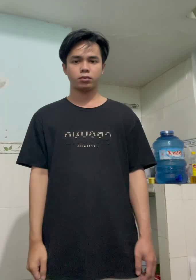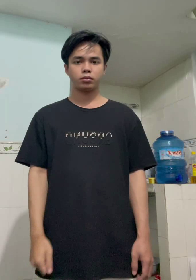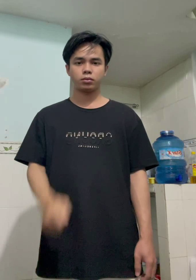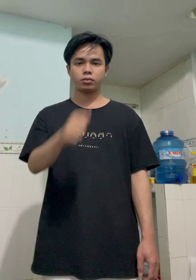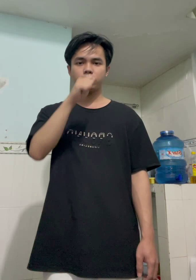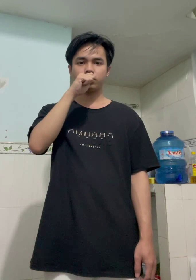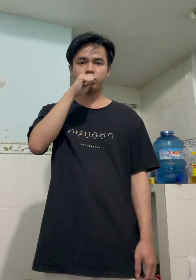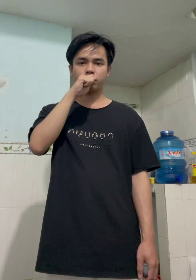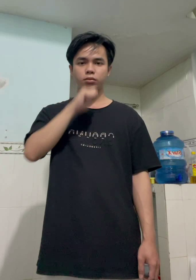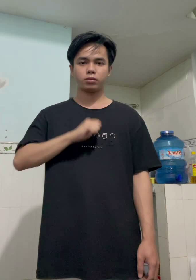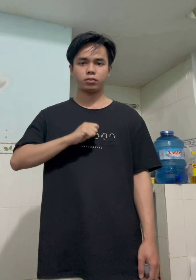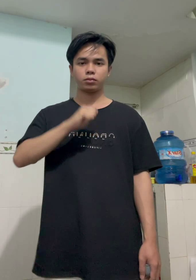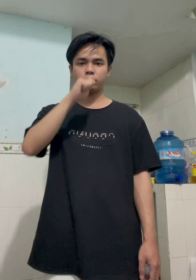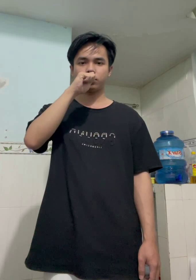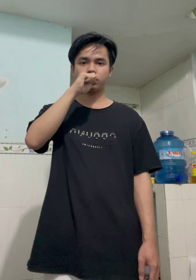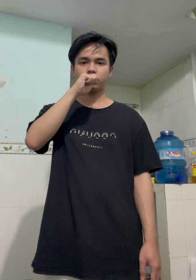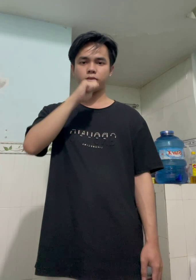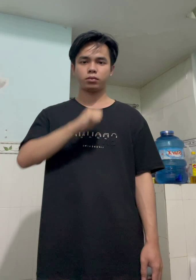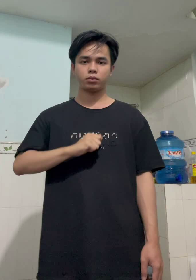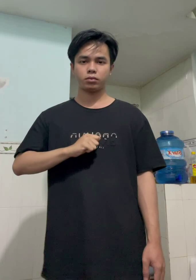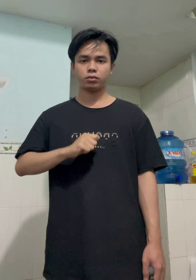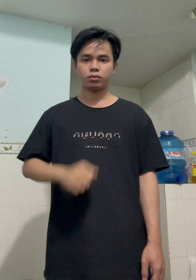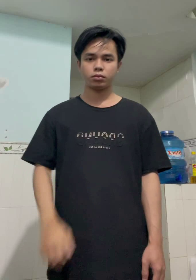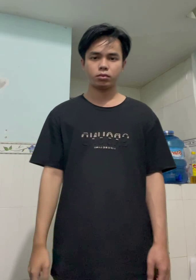dong y